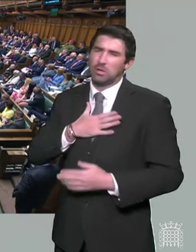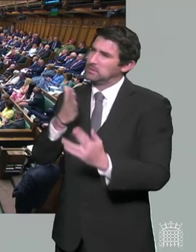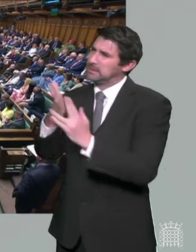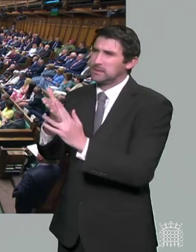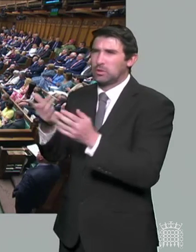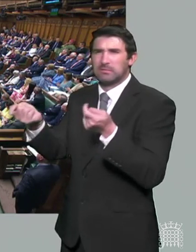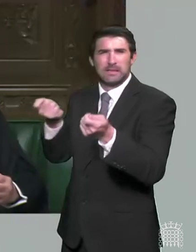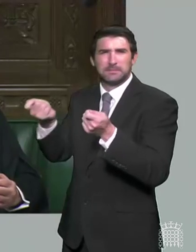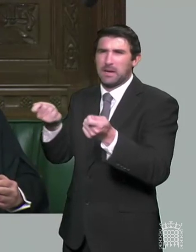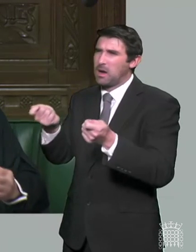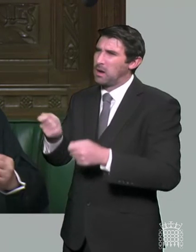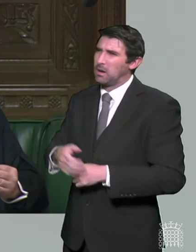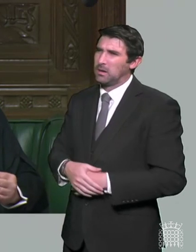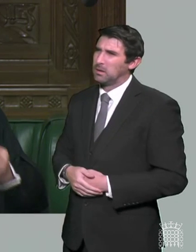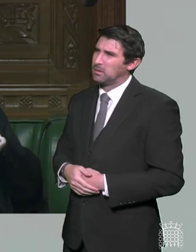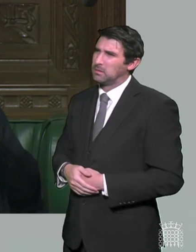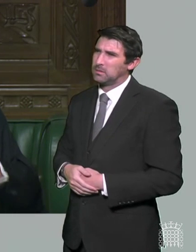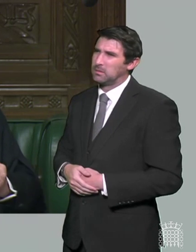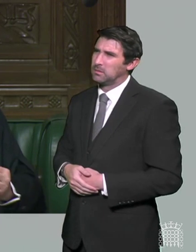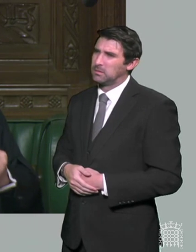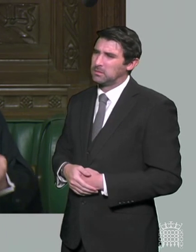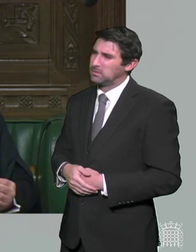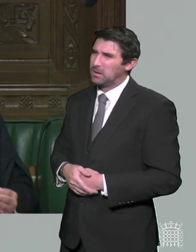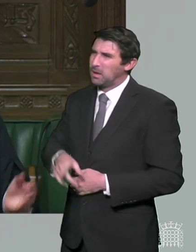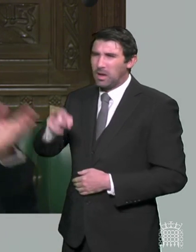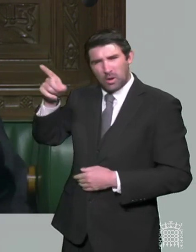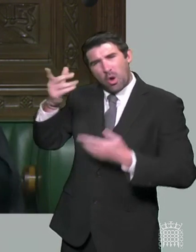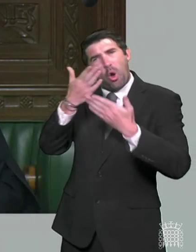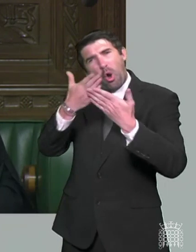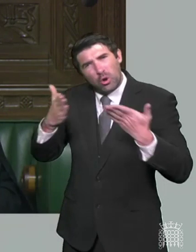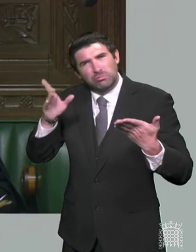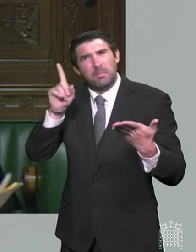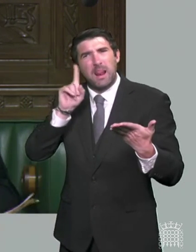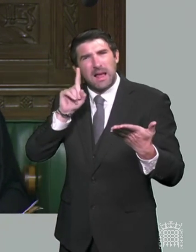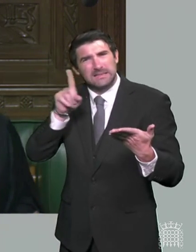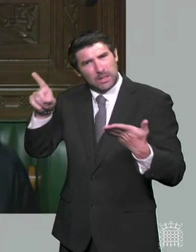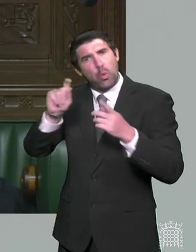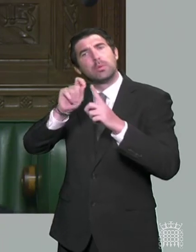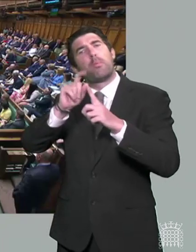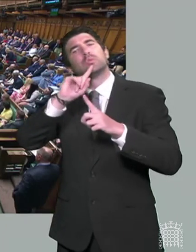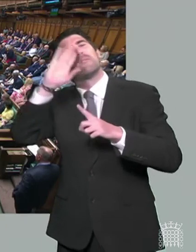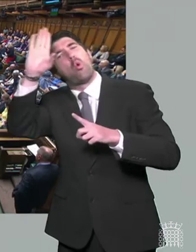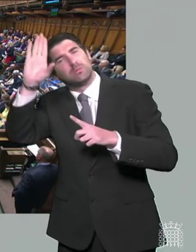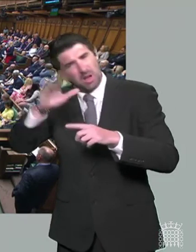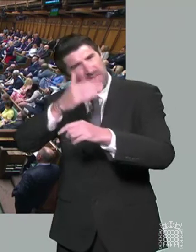Sorry—a point of order? The honourable Lady has been here long enough to know that points of order come at the end.